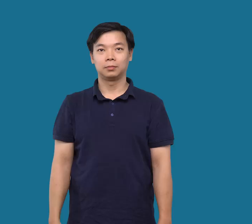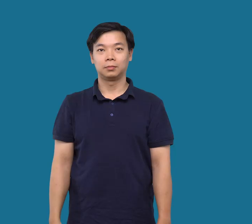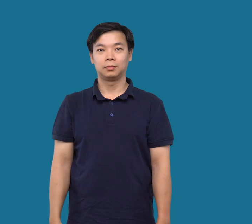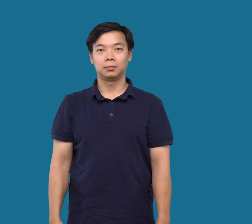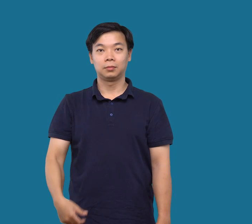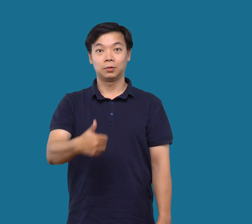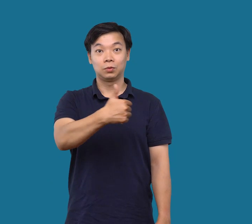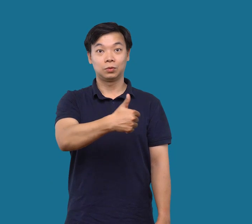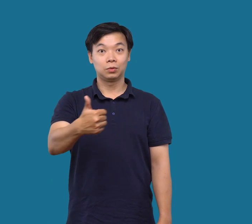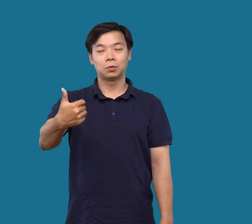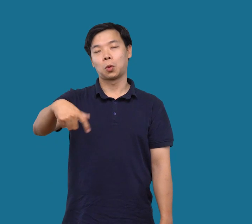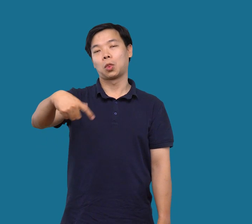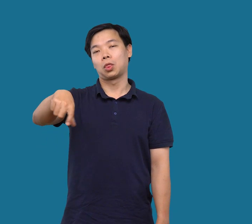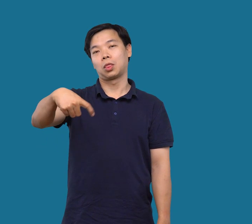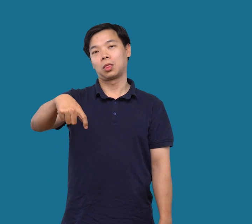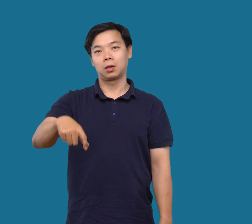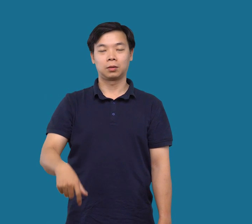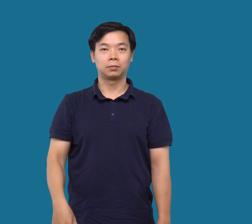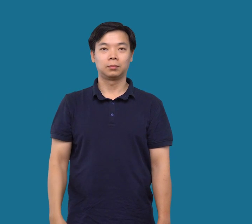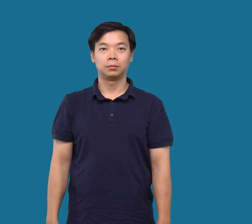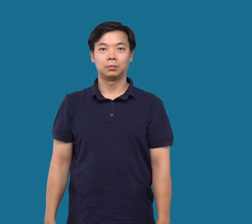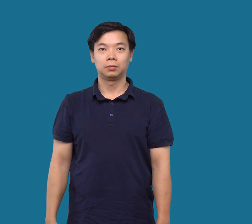người quen